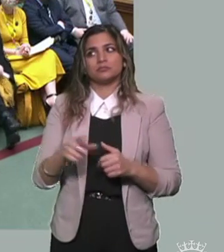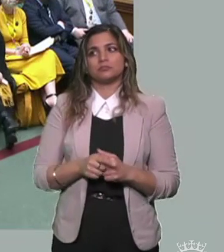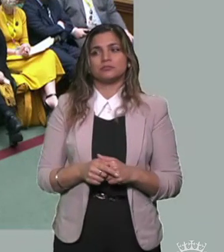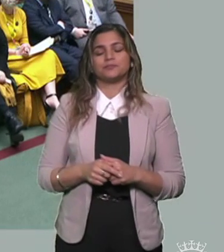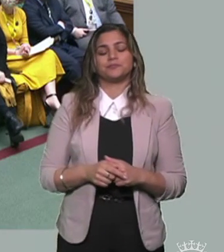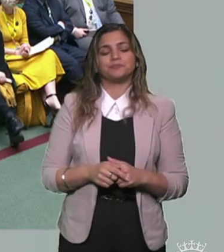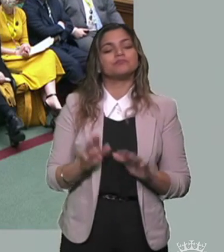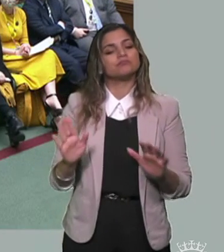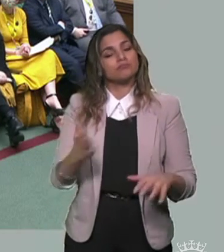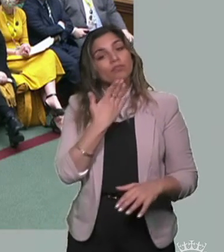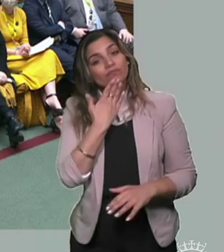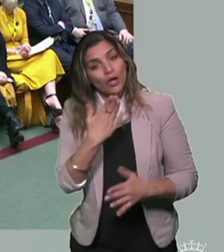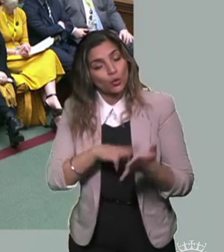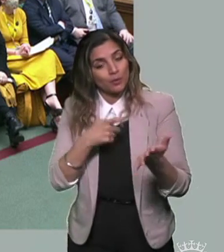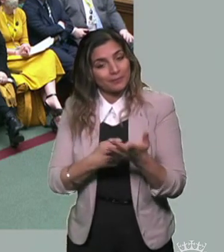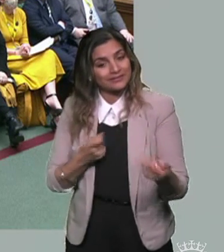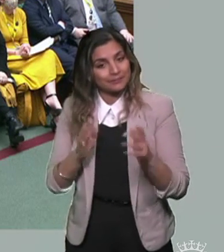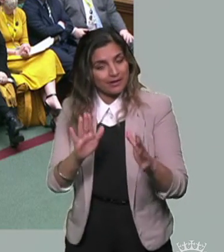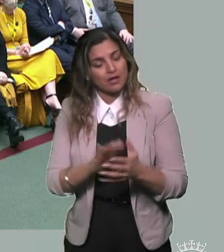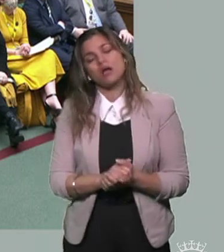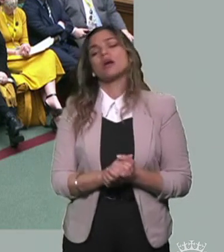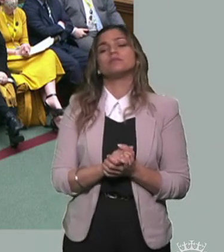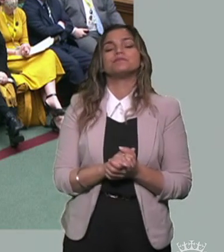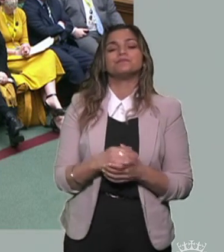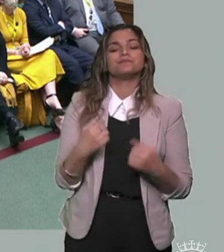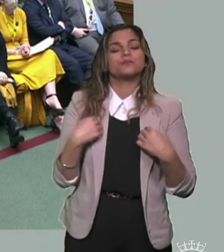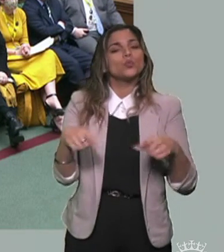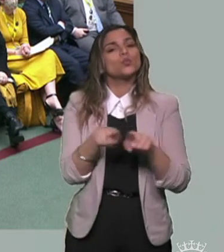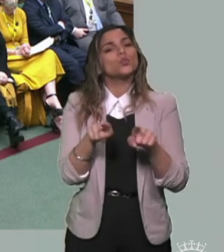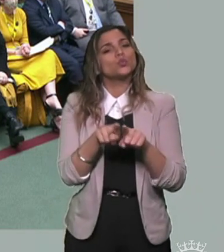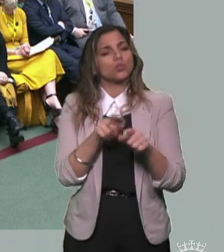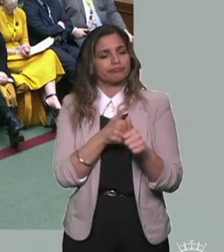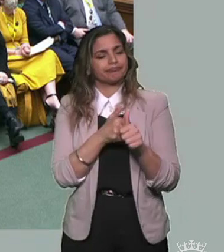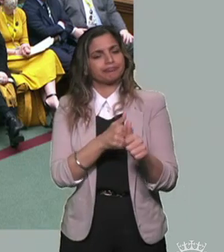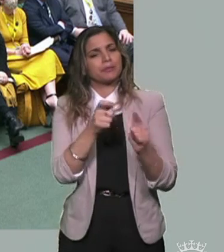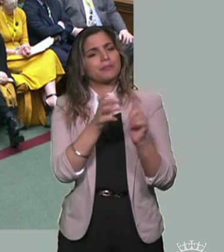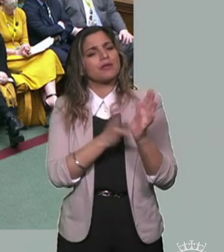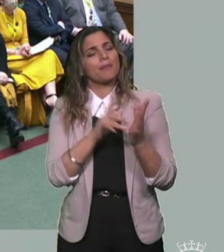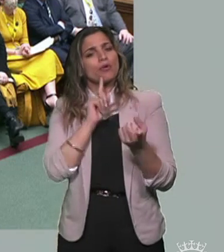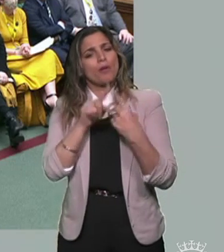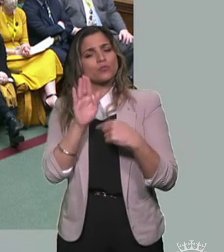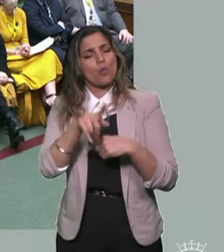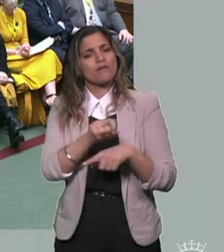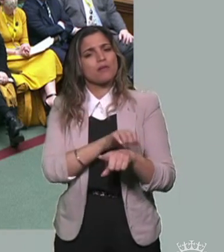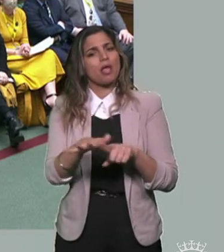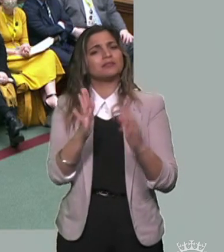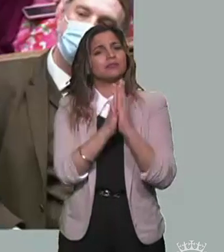Thank you, Mr Speaker. May I associate myself with the remarks of the Prime Minister about Bloody Sunday?